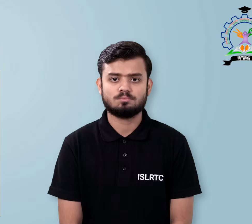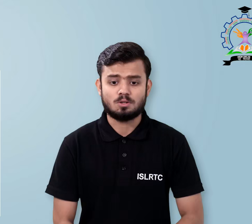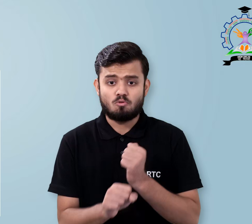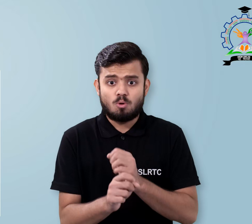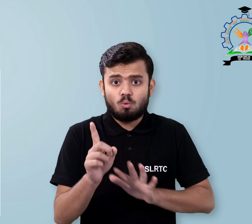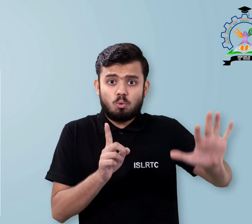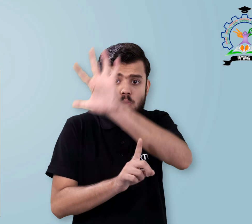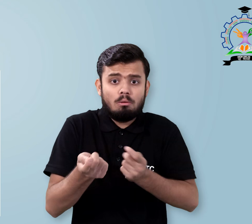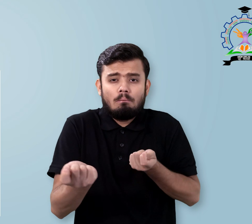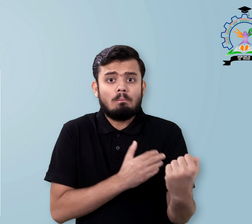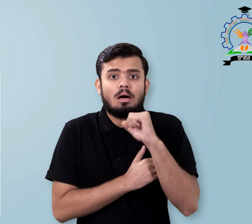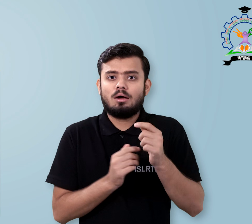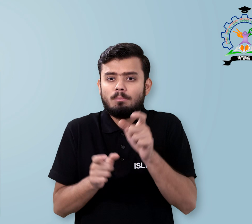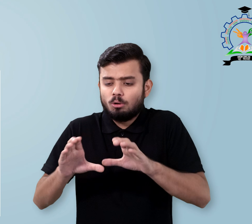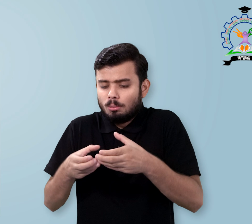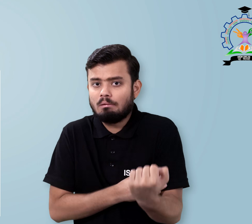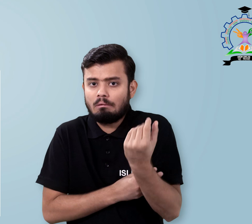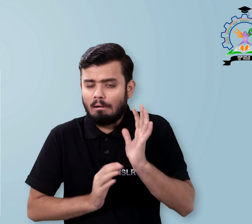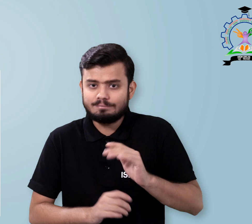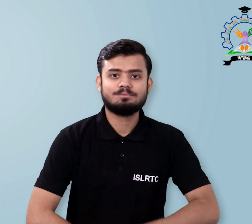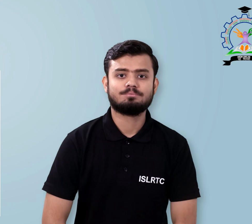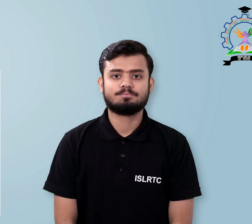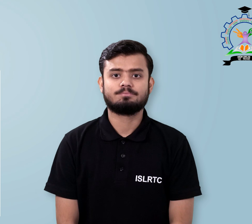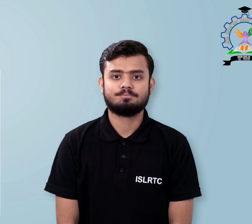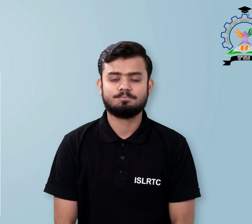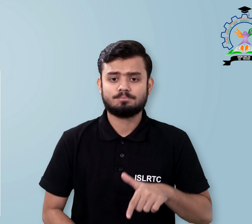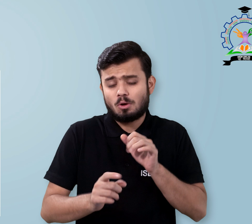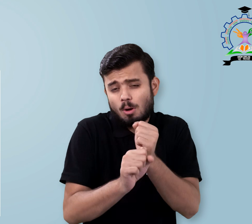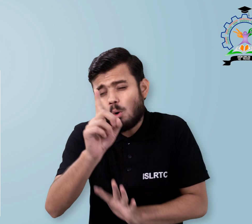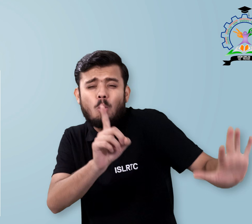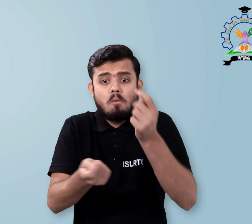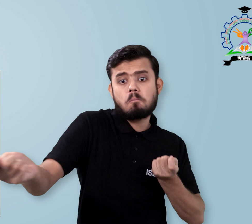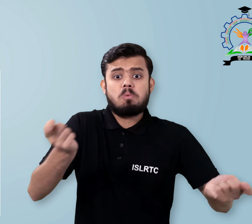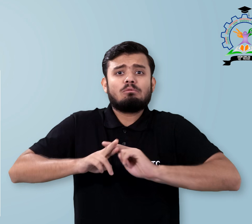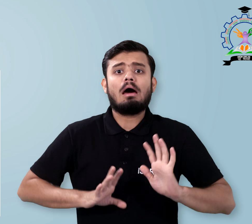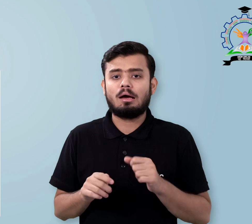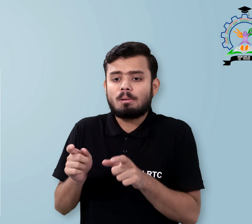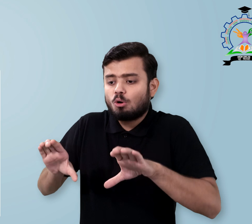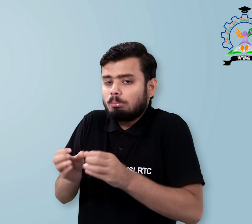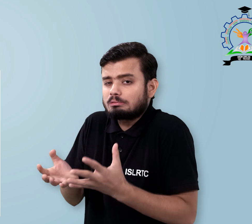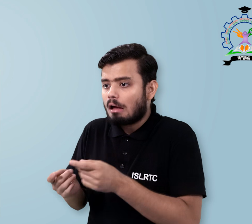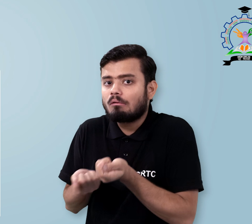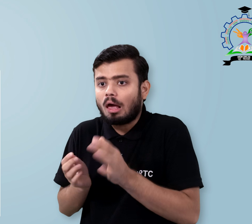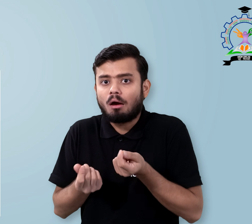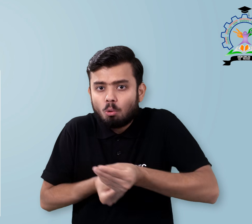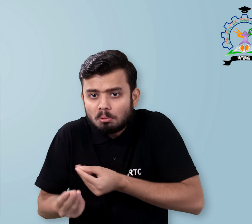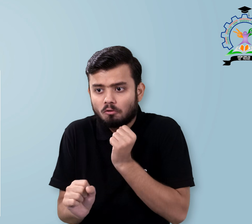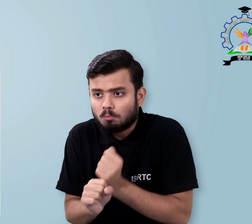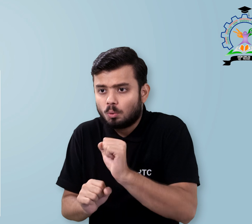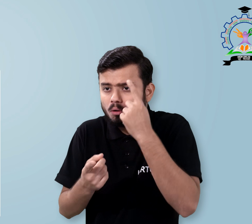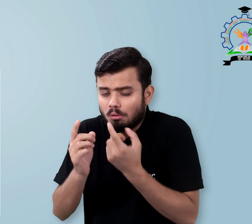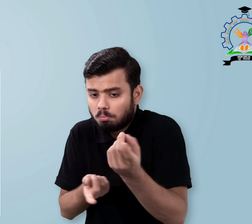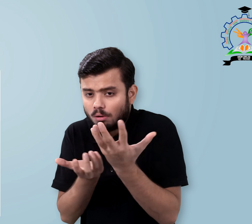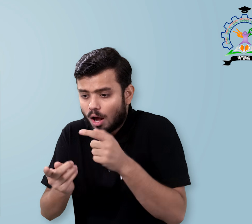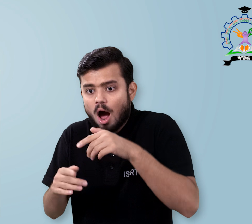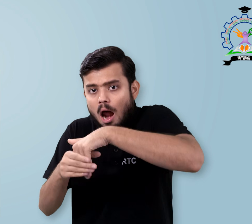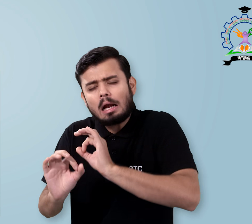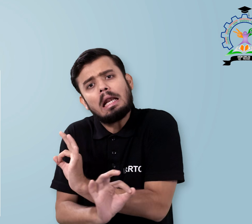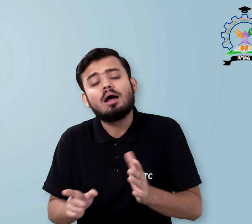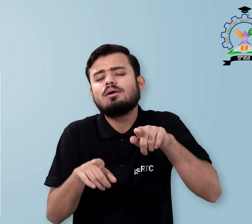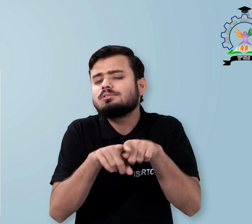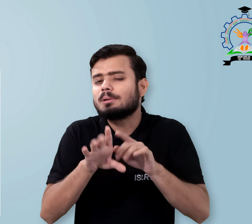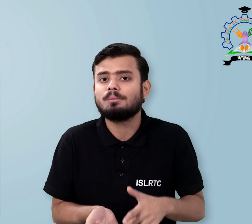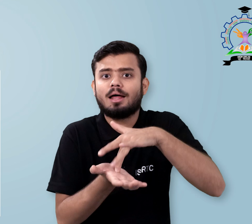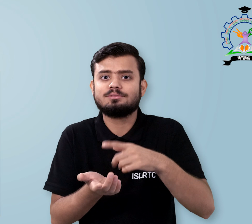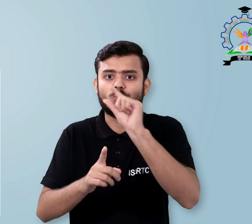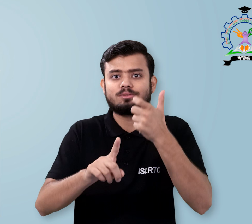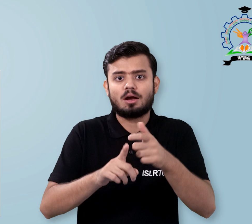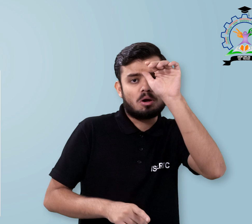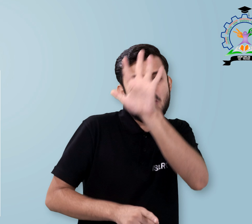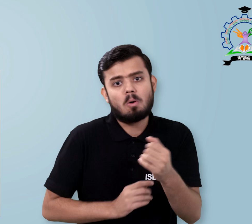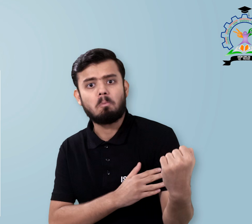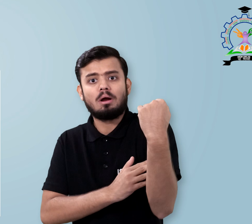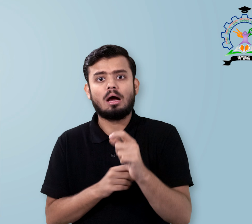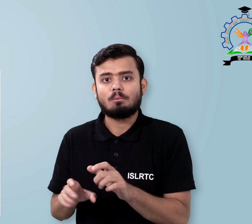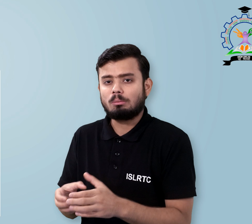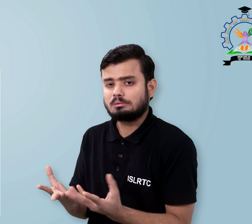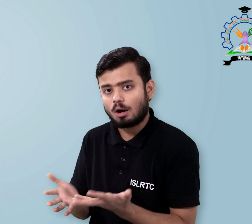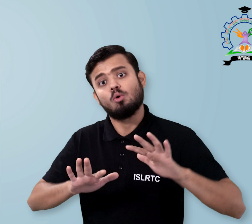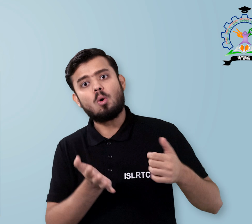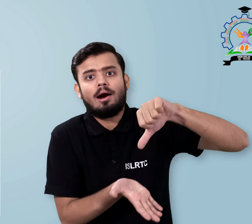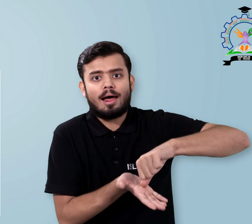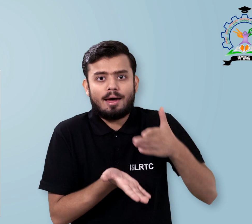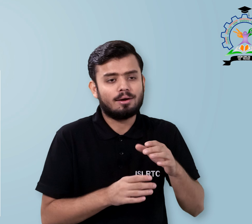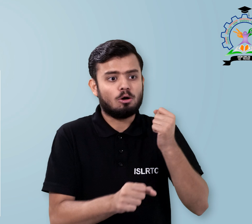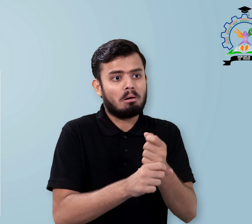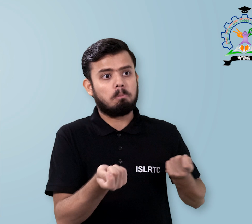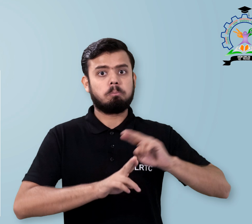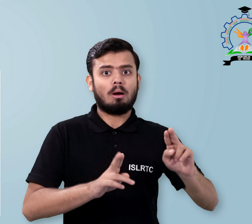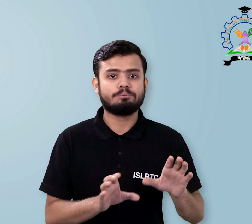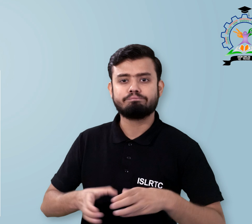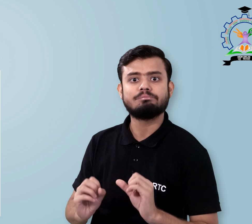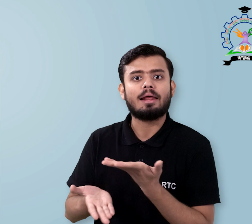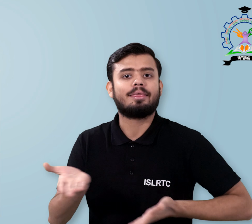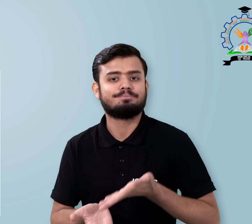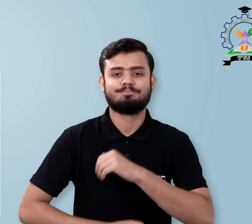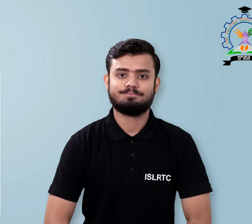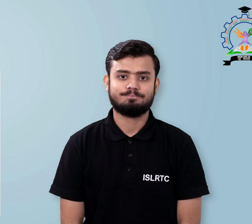Oligarchy A small group of people having control of a country or organization.